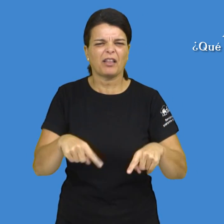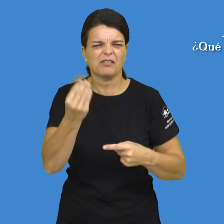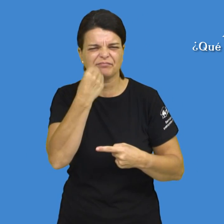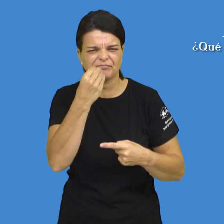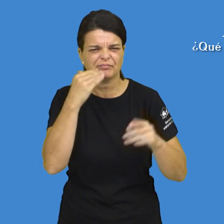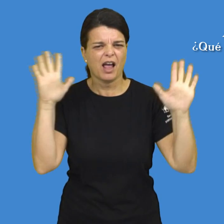comer